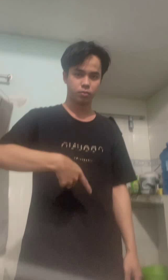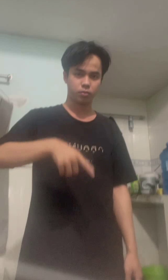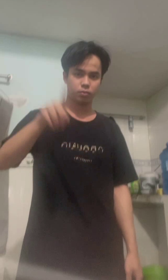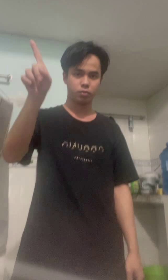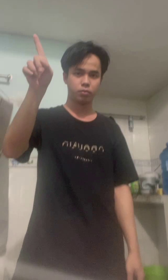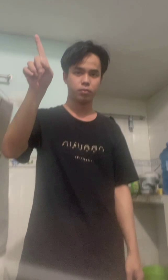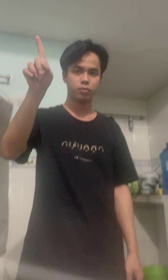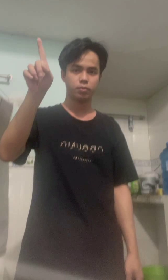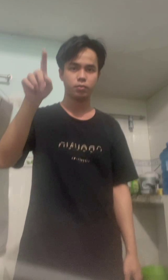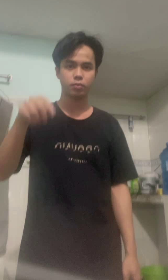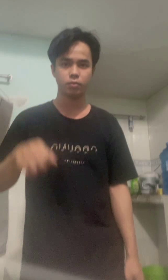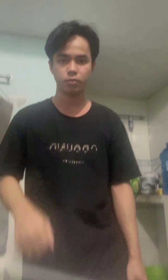di